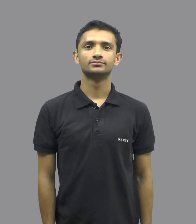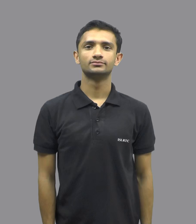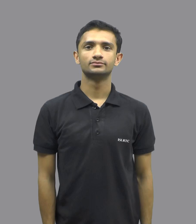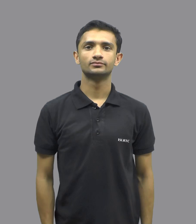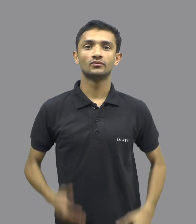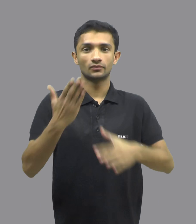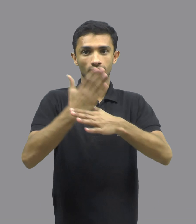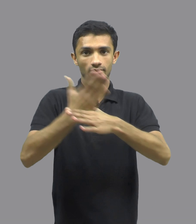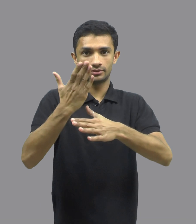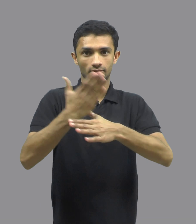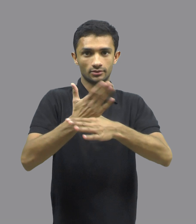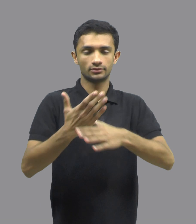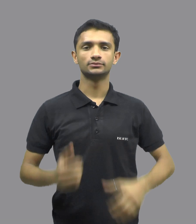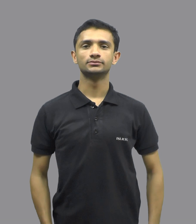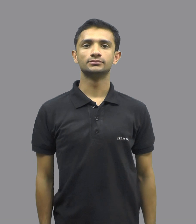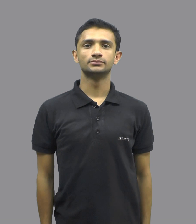Work